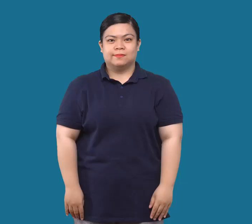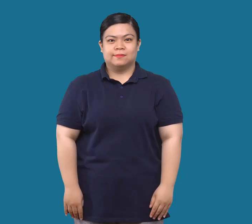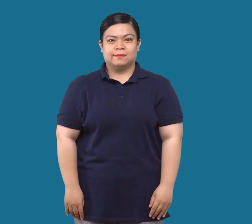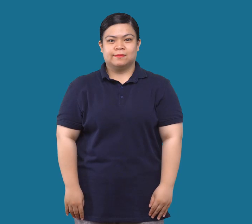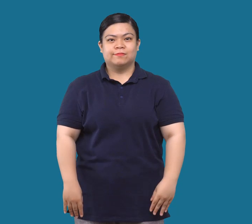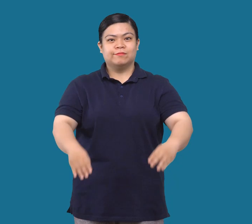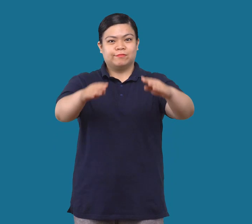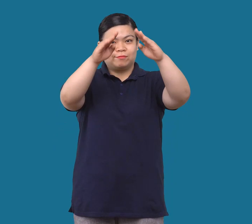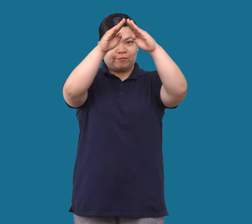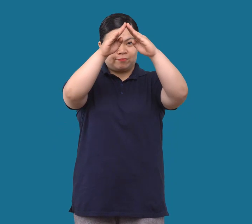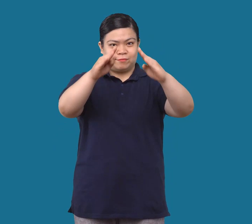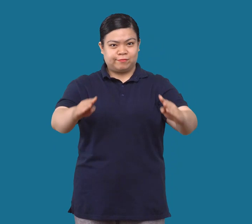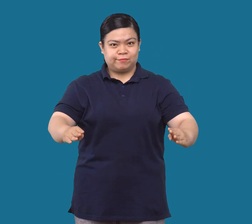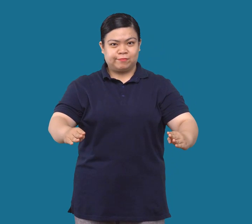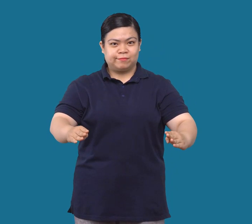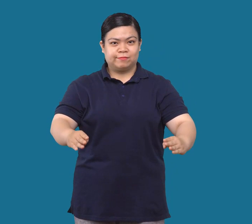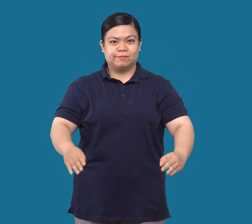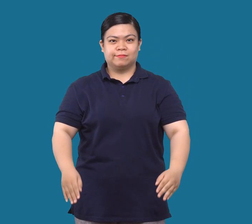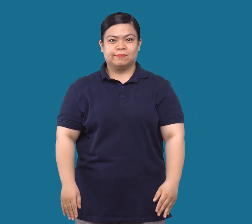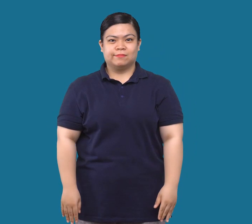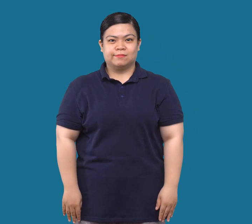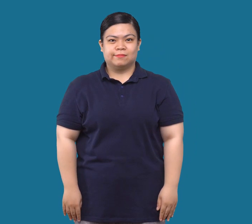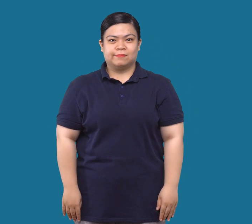tháp